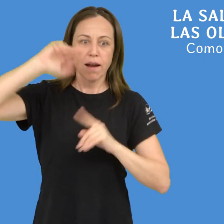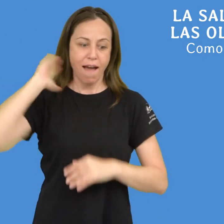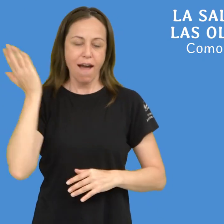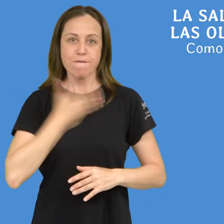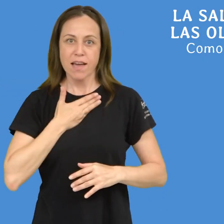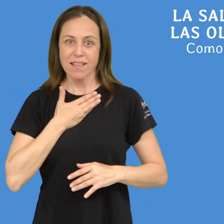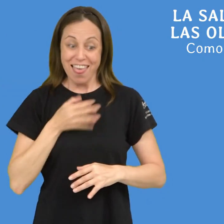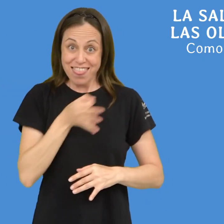afectar